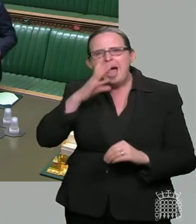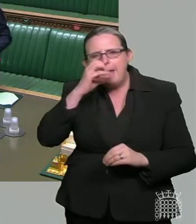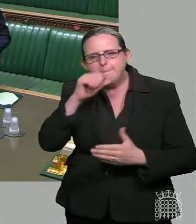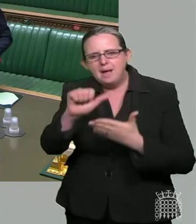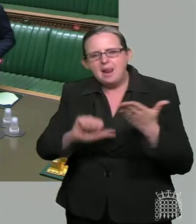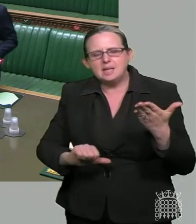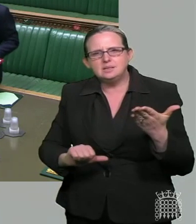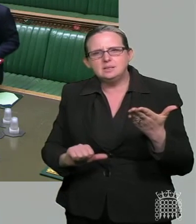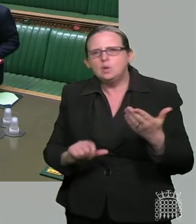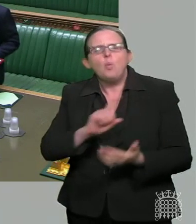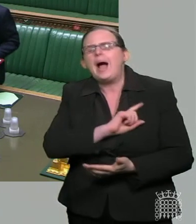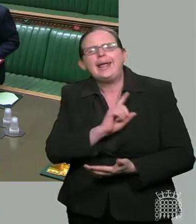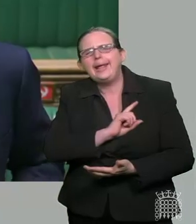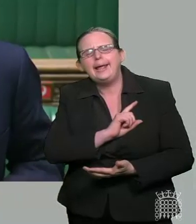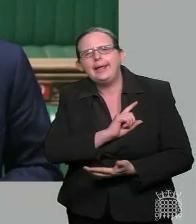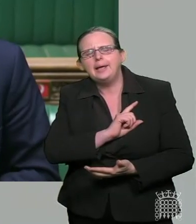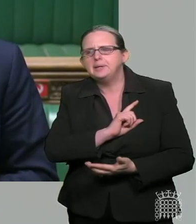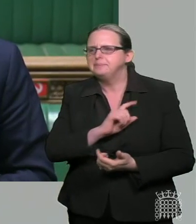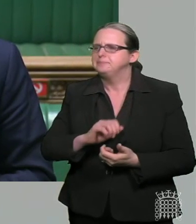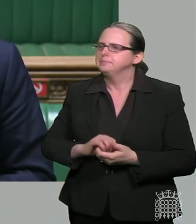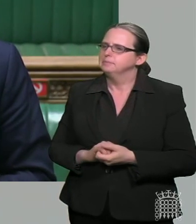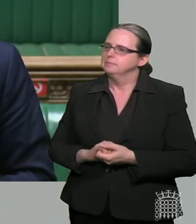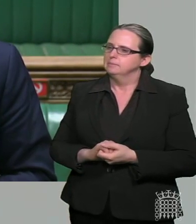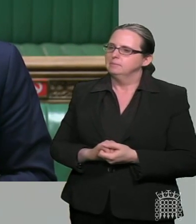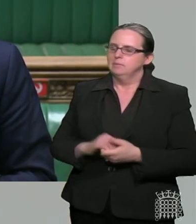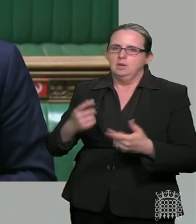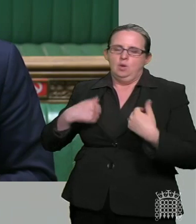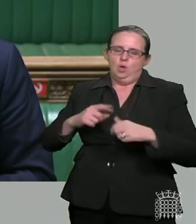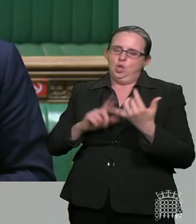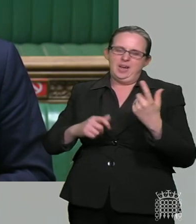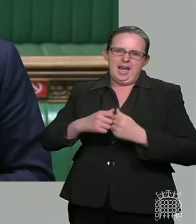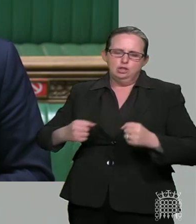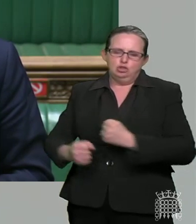We have one of the strongest border regimes anywhere in the world.